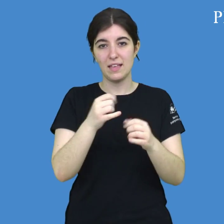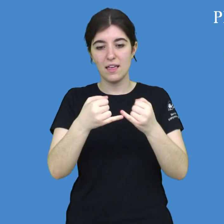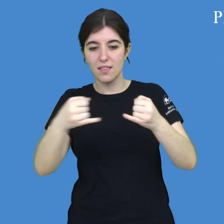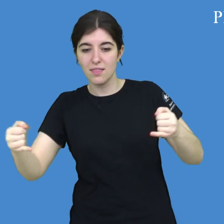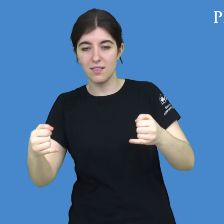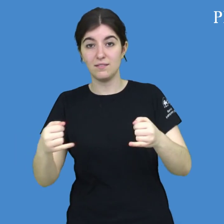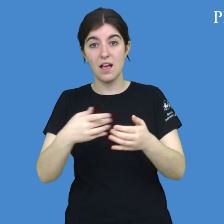arteria